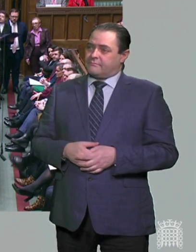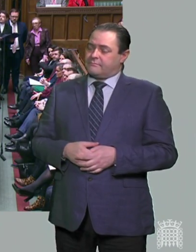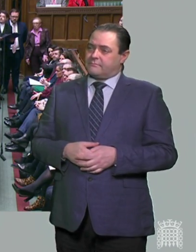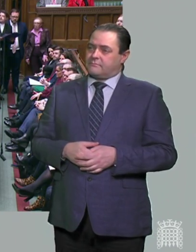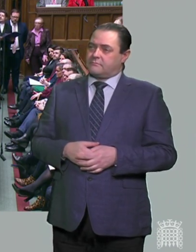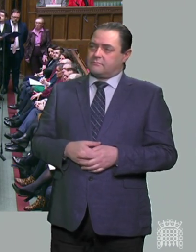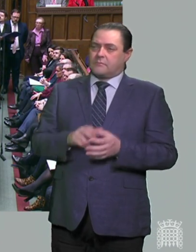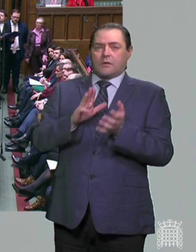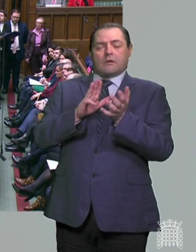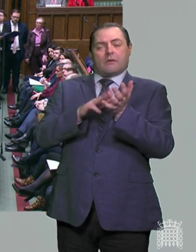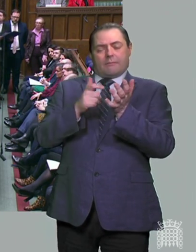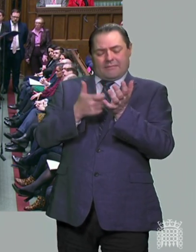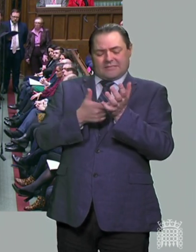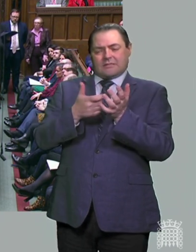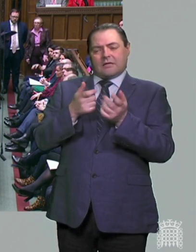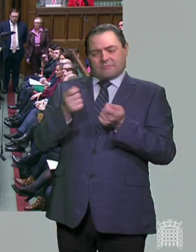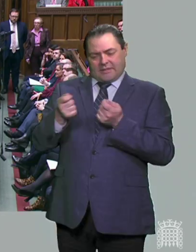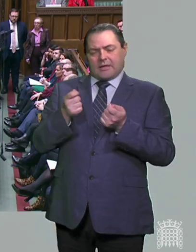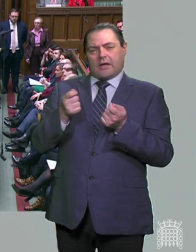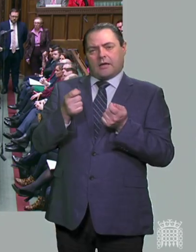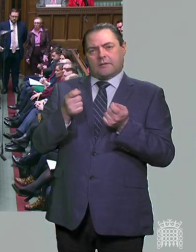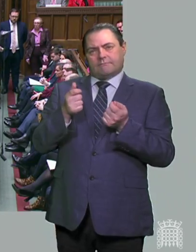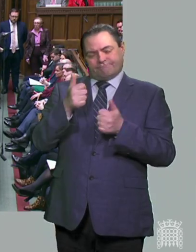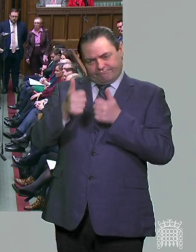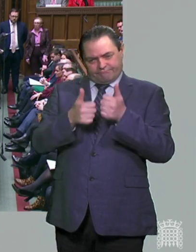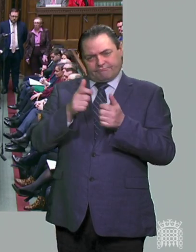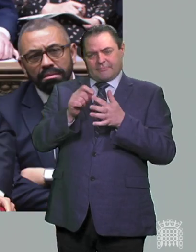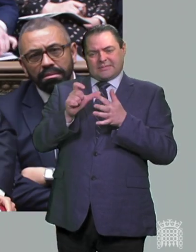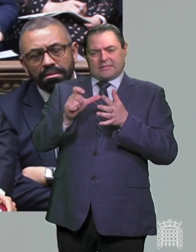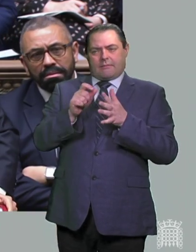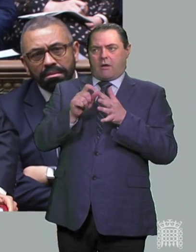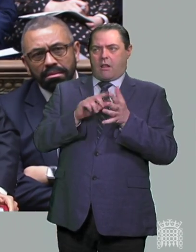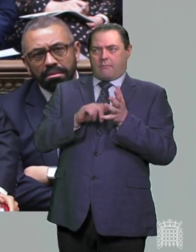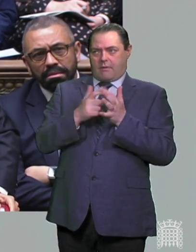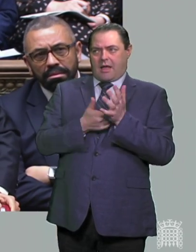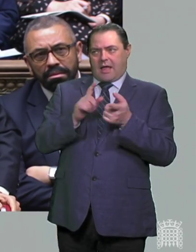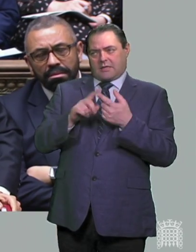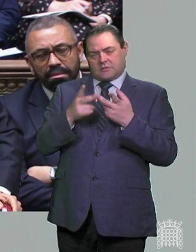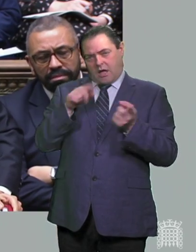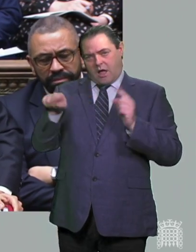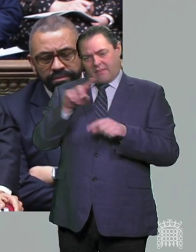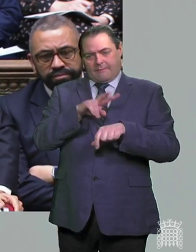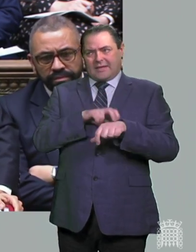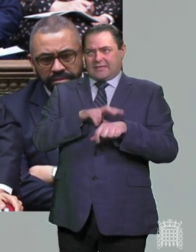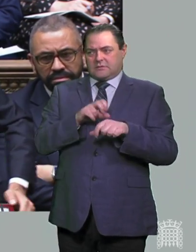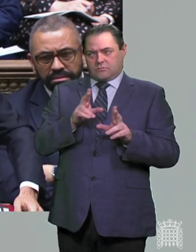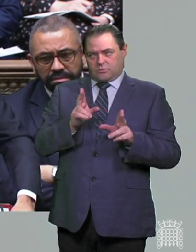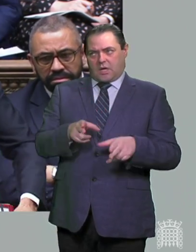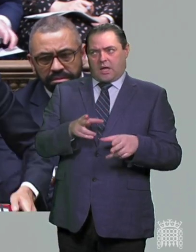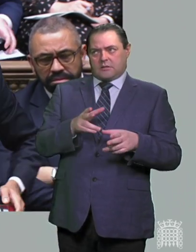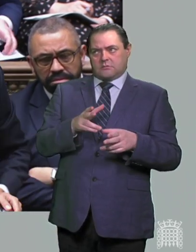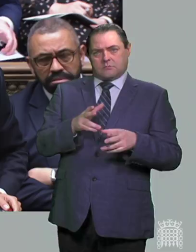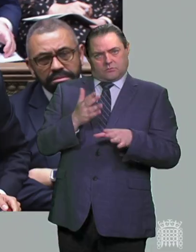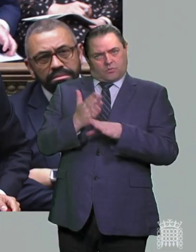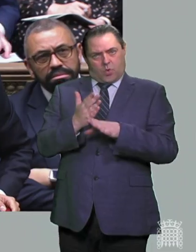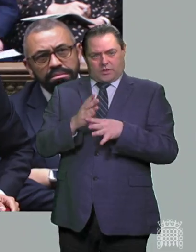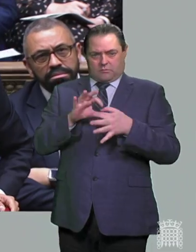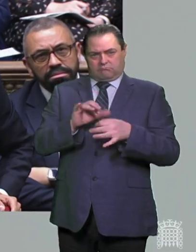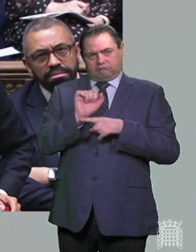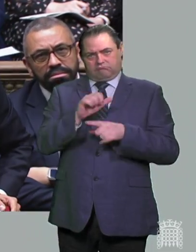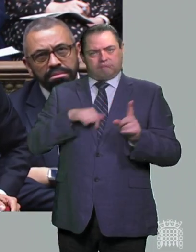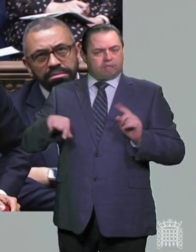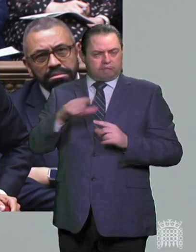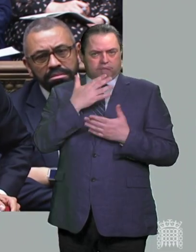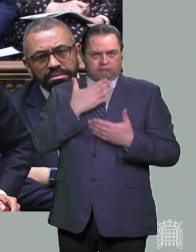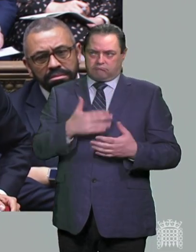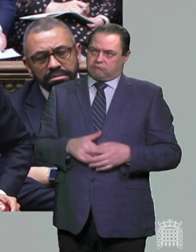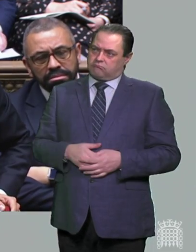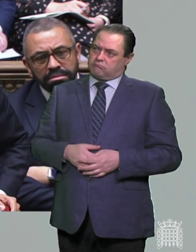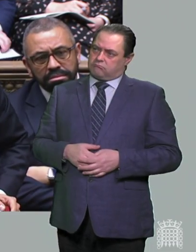I join the right honourable and learned Gentleman in paying tribute to PC Palmer and, indeed, to all the other police officers who have lost their lives serving and those who do so much to keep us safe.